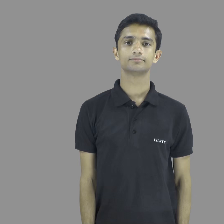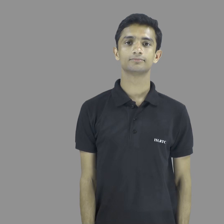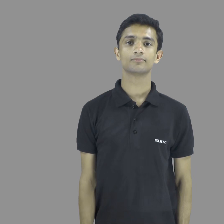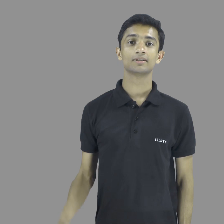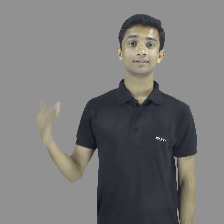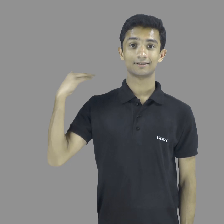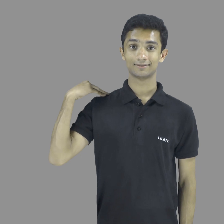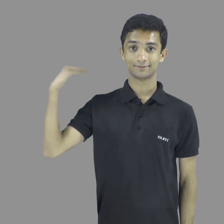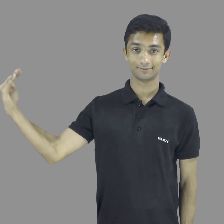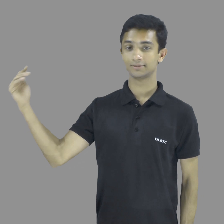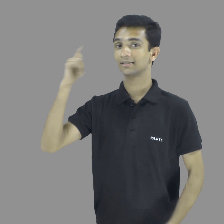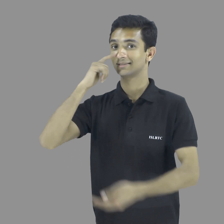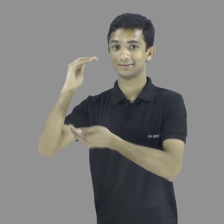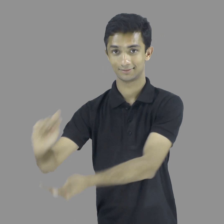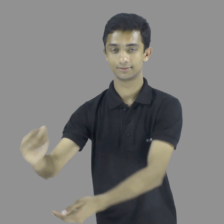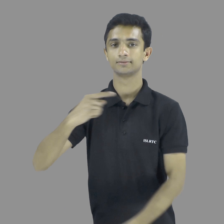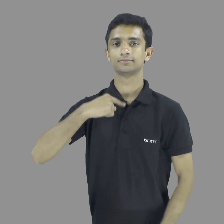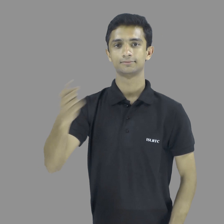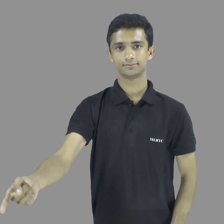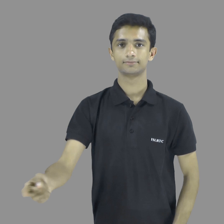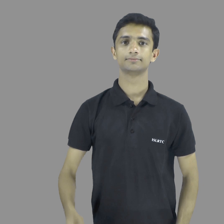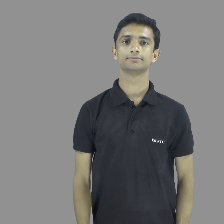Niece